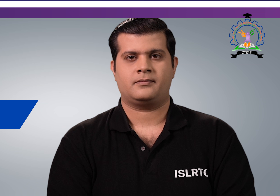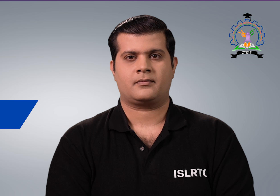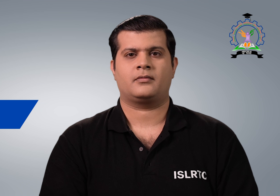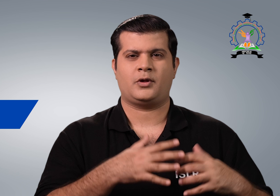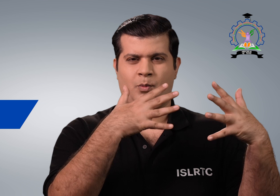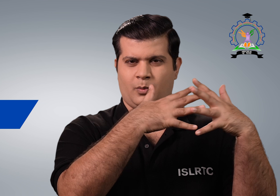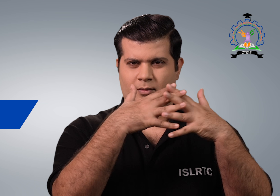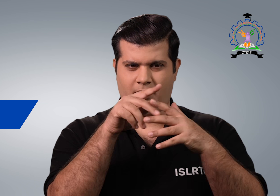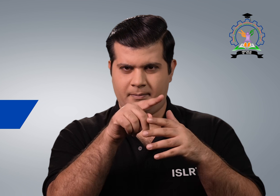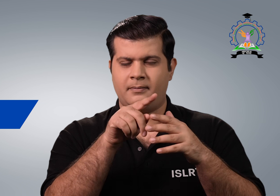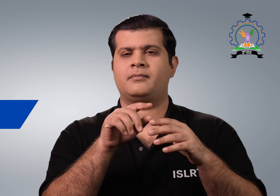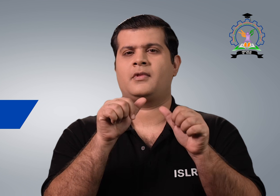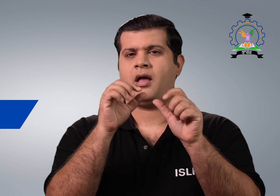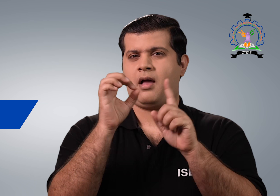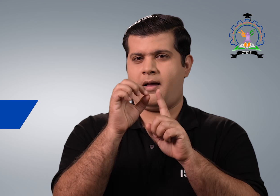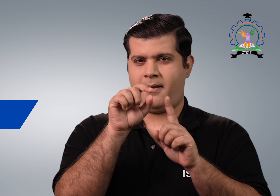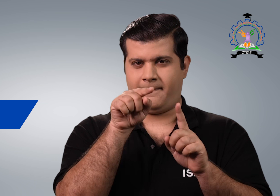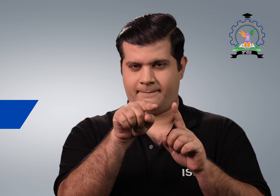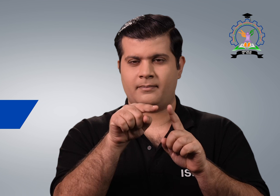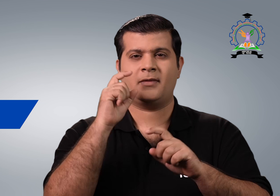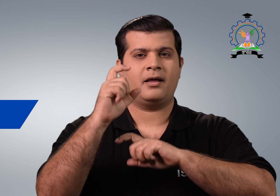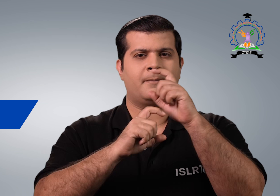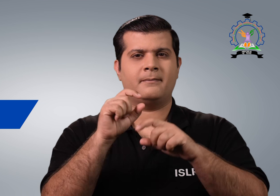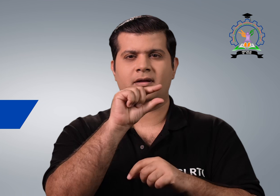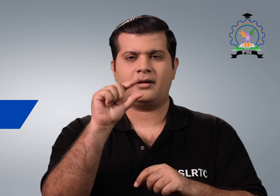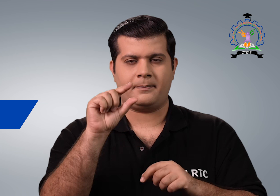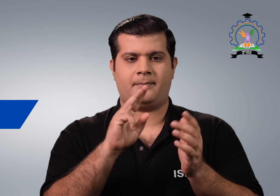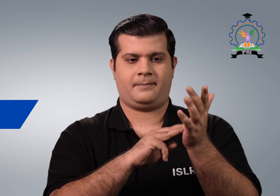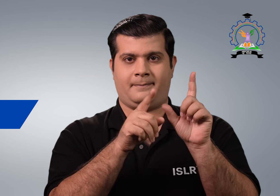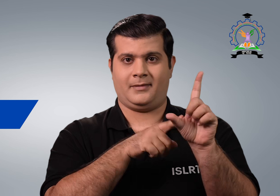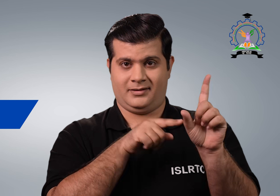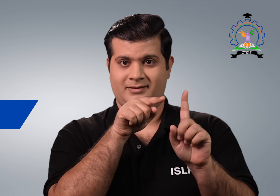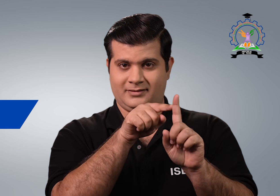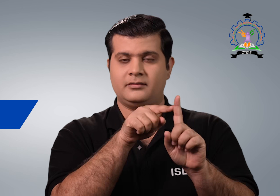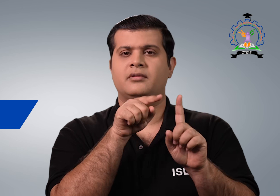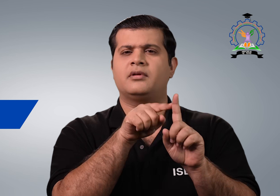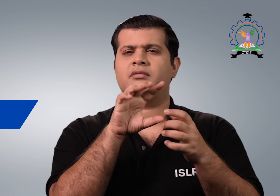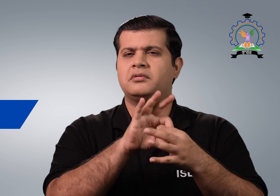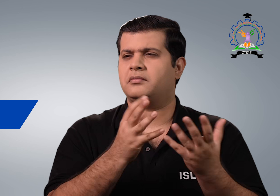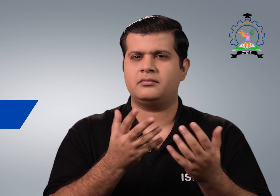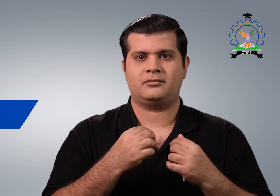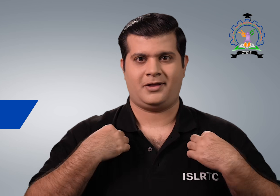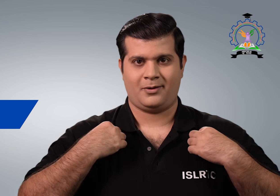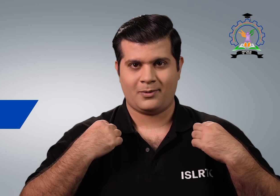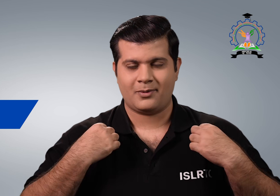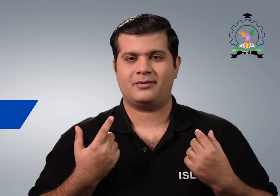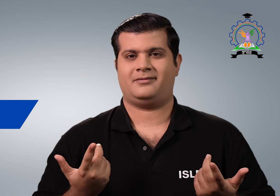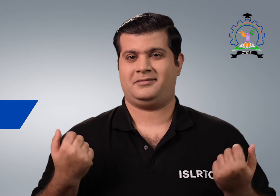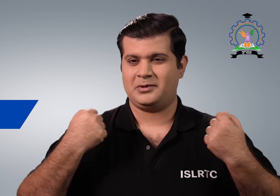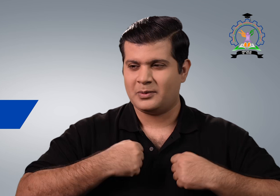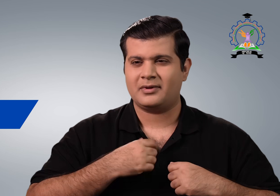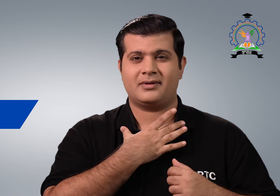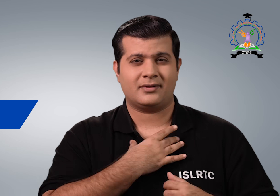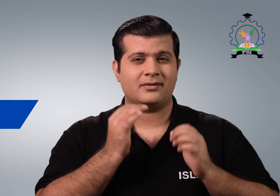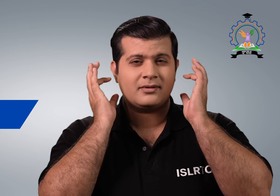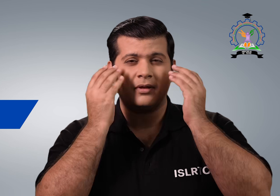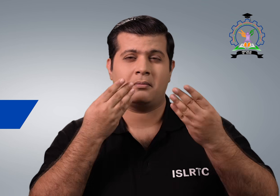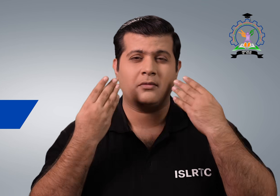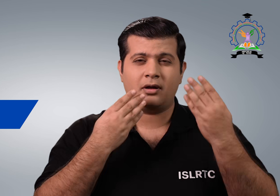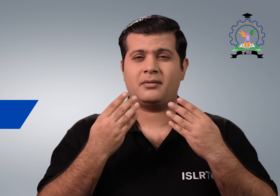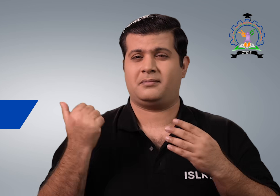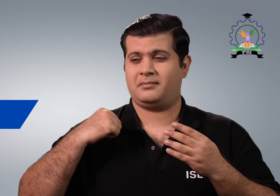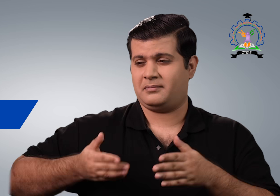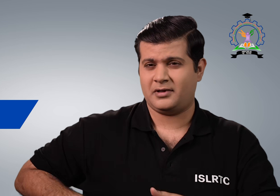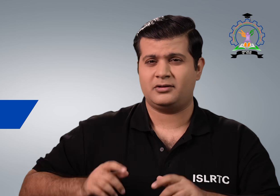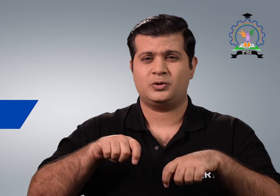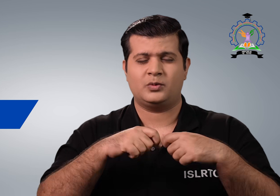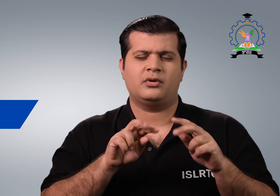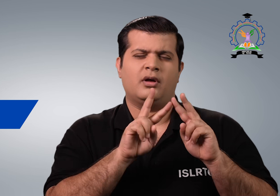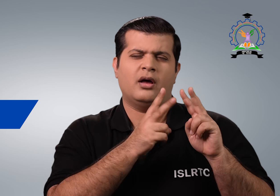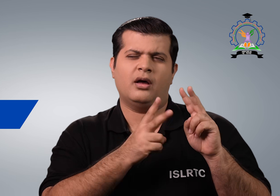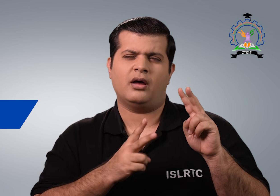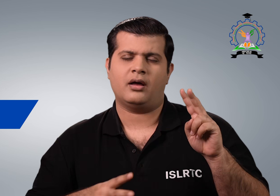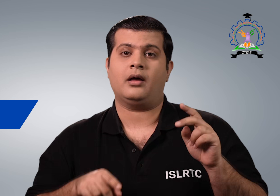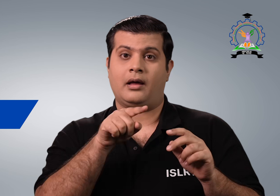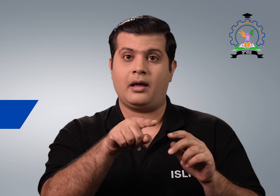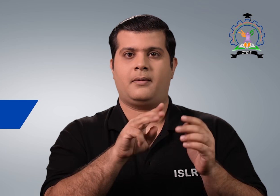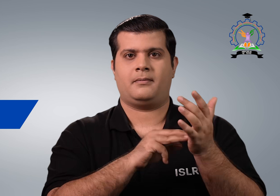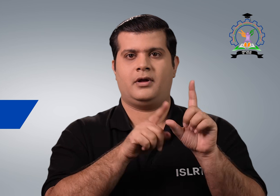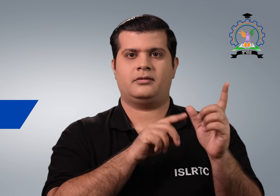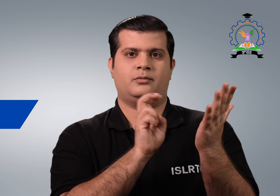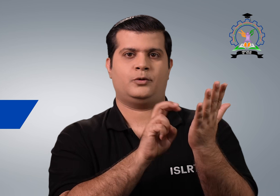Myntra is an e-commerce company that sells, clothes, jewellery, cosmetics, bags, shoes, etc.